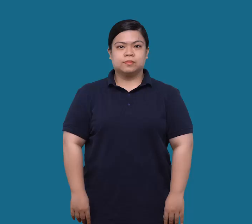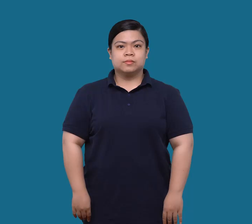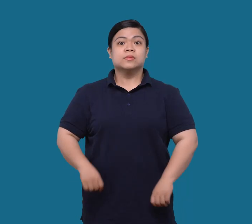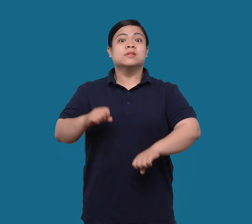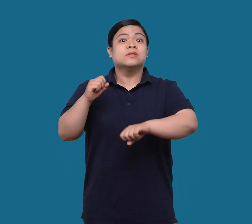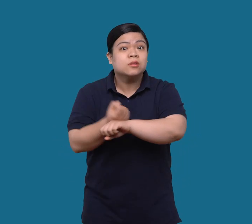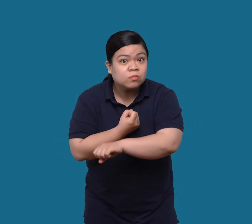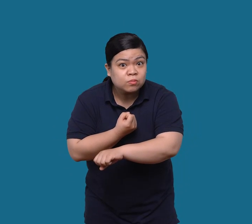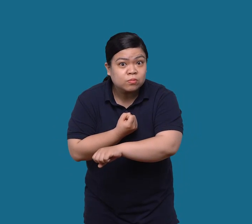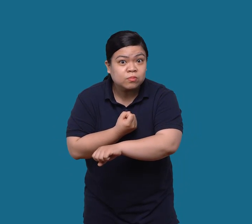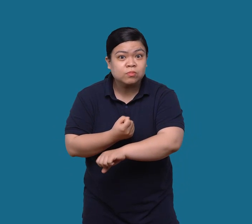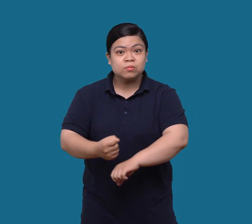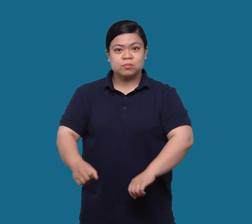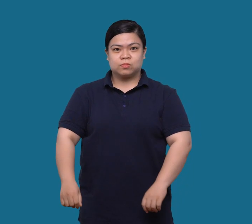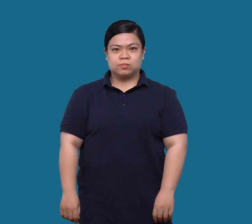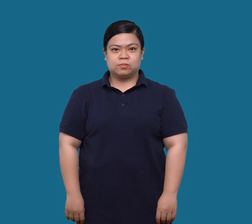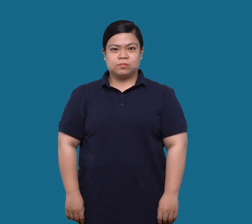nên không?